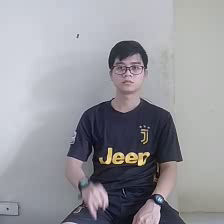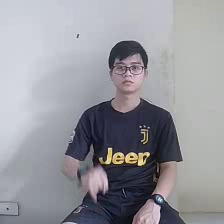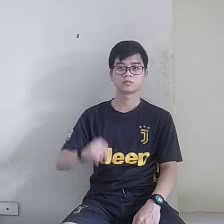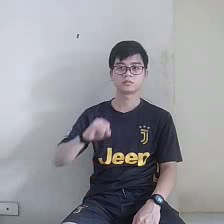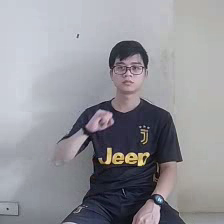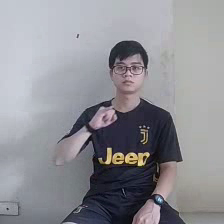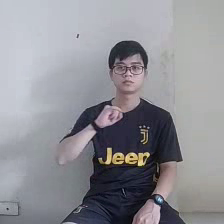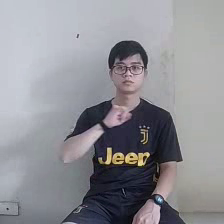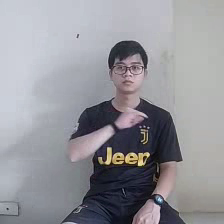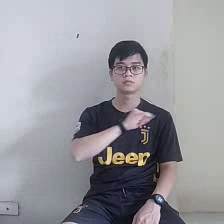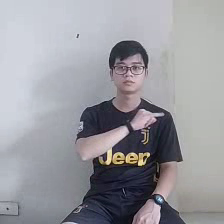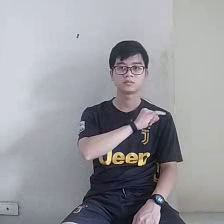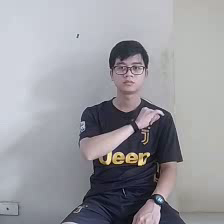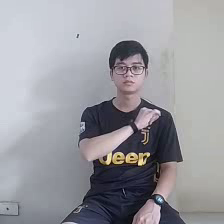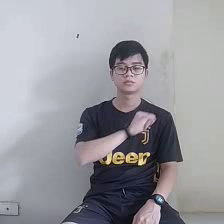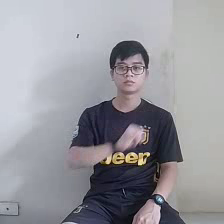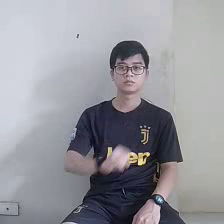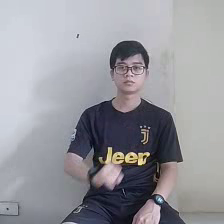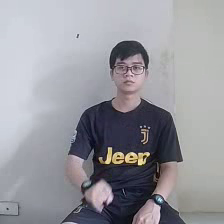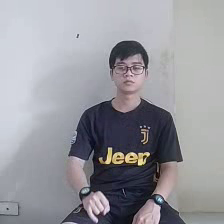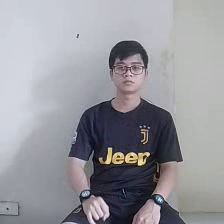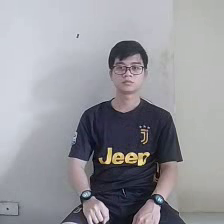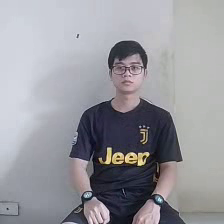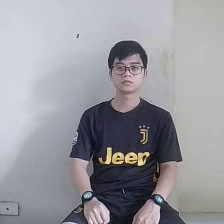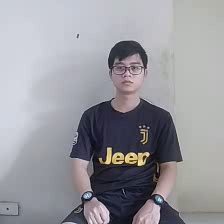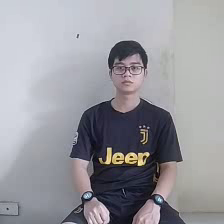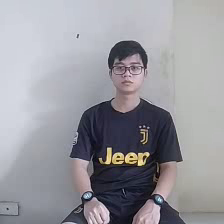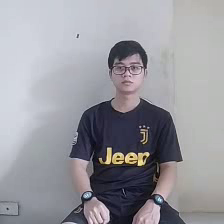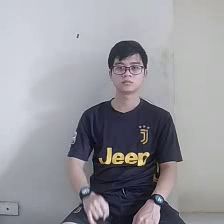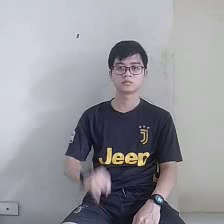Virus